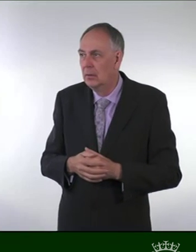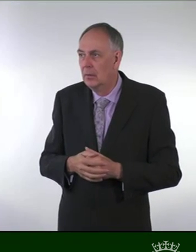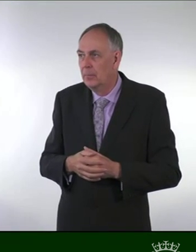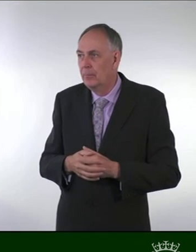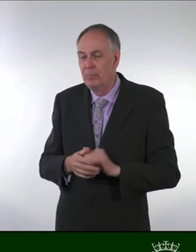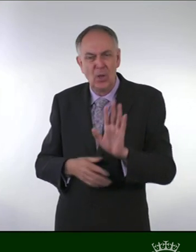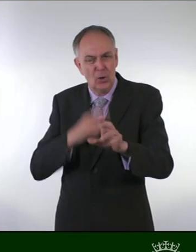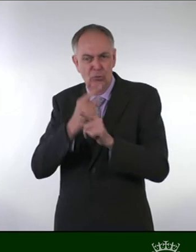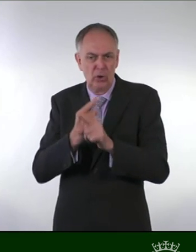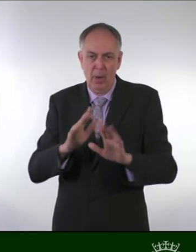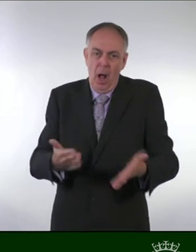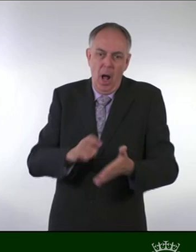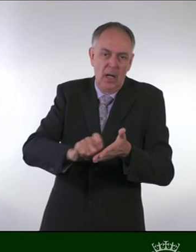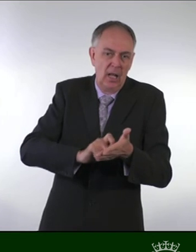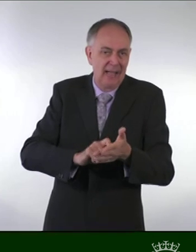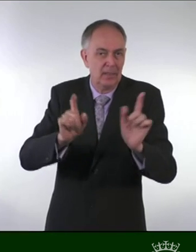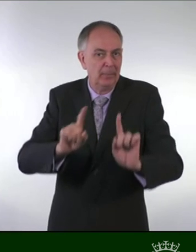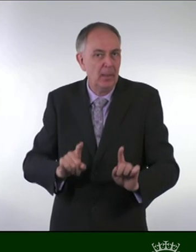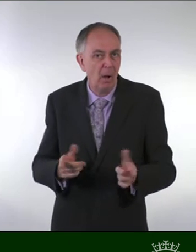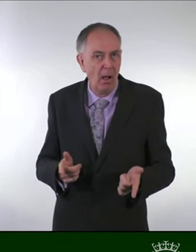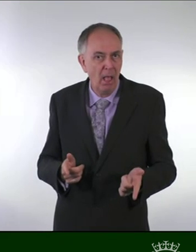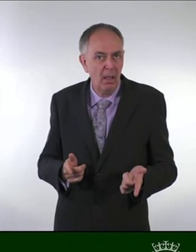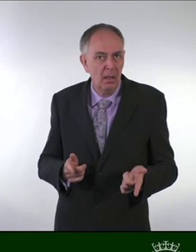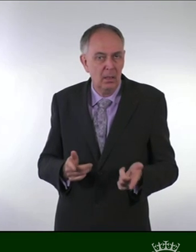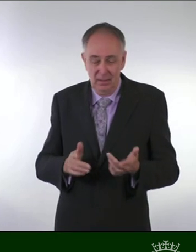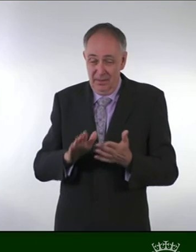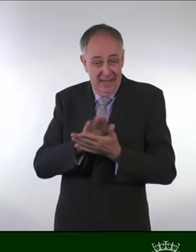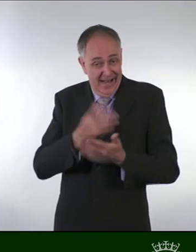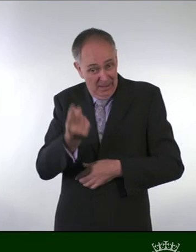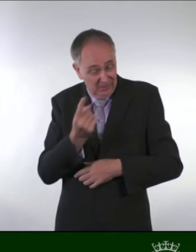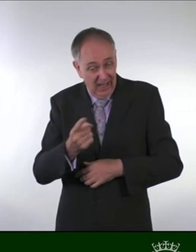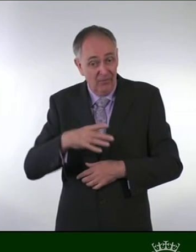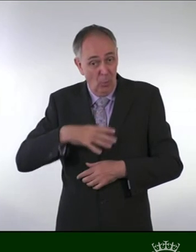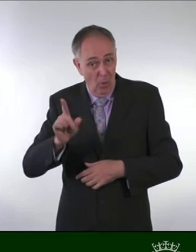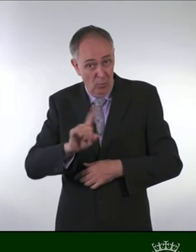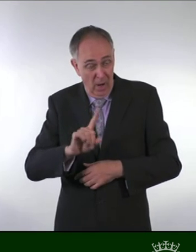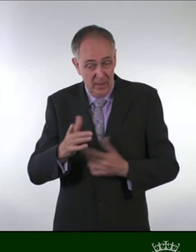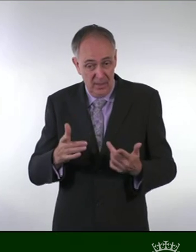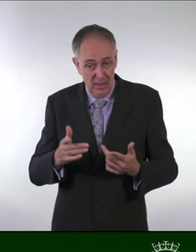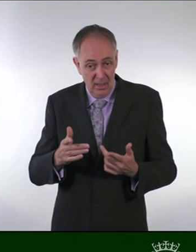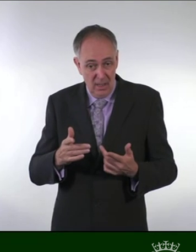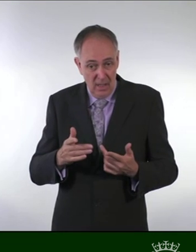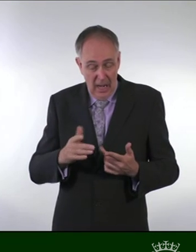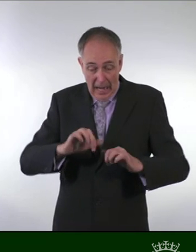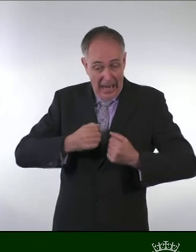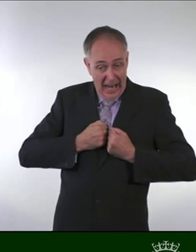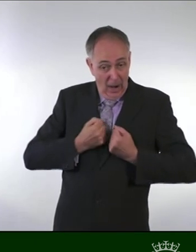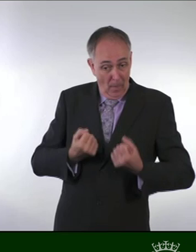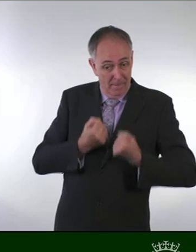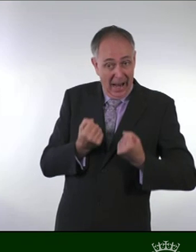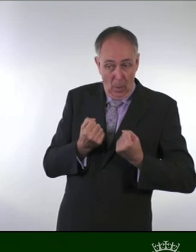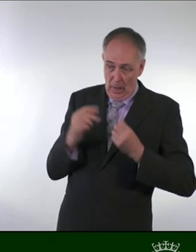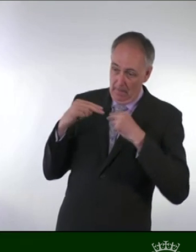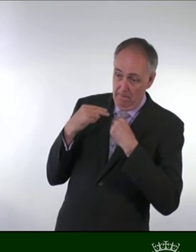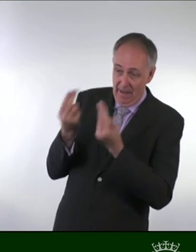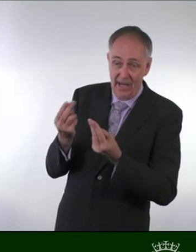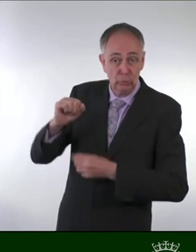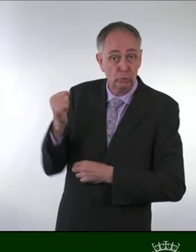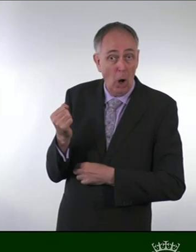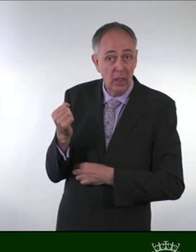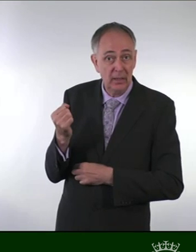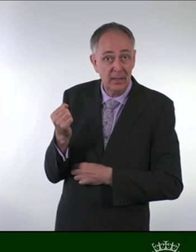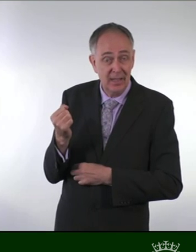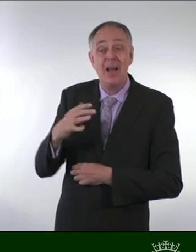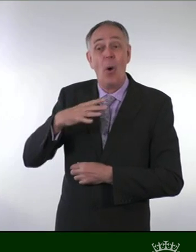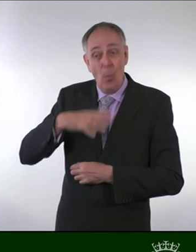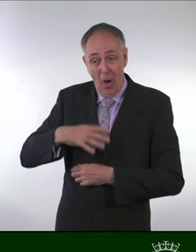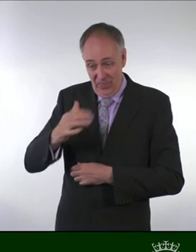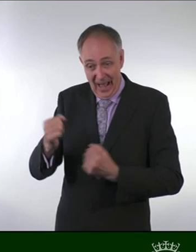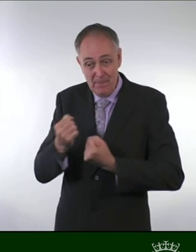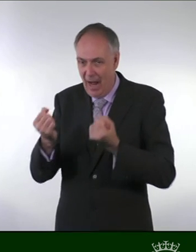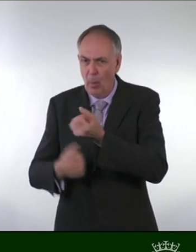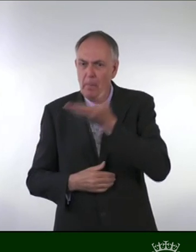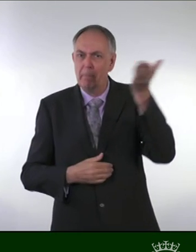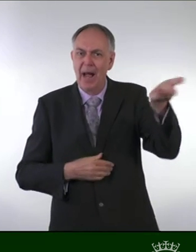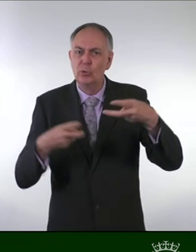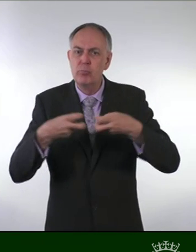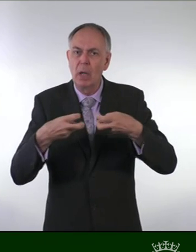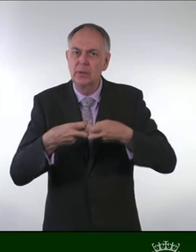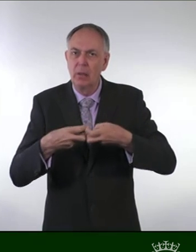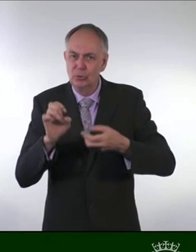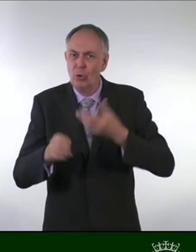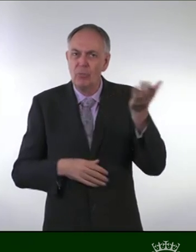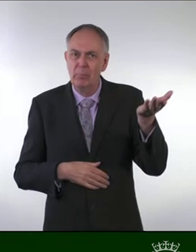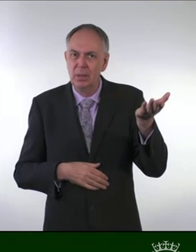He talks about unelected and unaccountable people, but what he wants to do is hand the powers that we would give back to Scotland from this Parliament to Brussels, which is neither elected nor accountable.